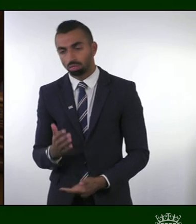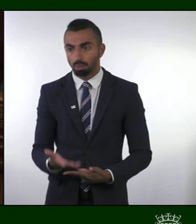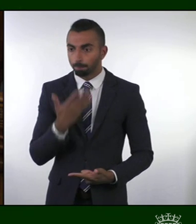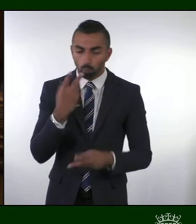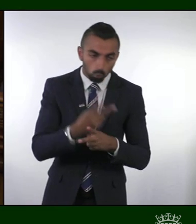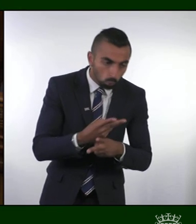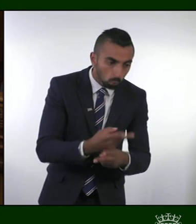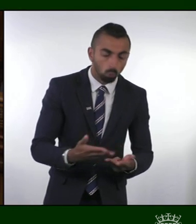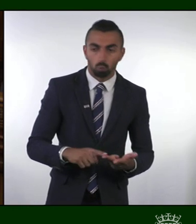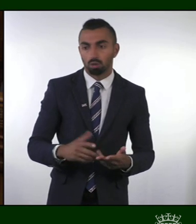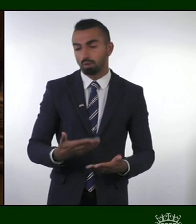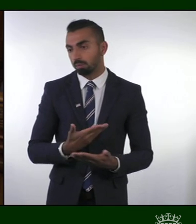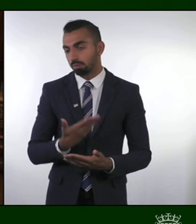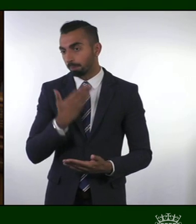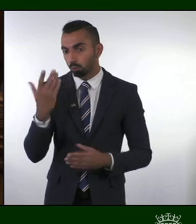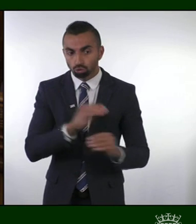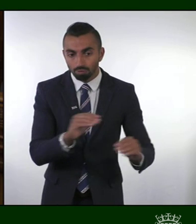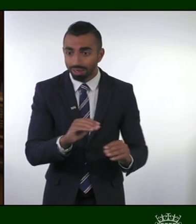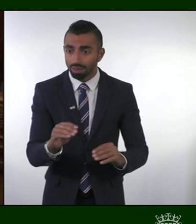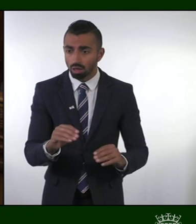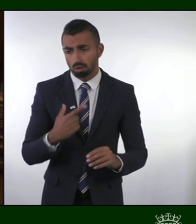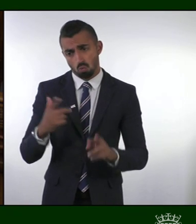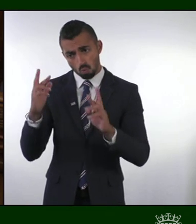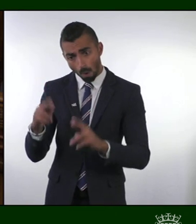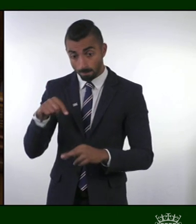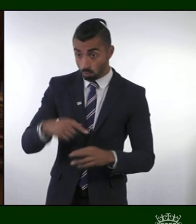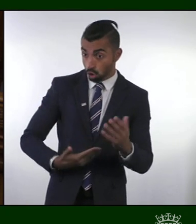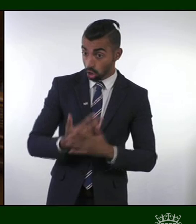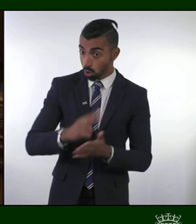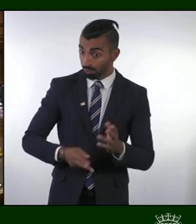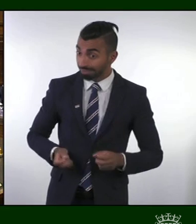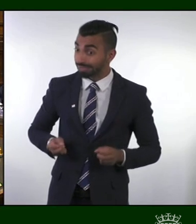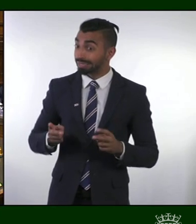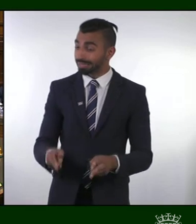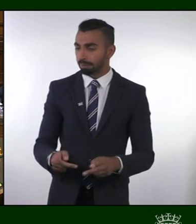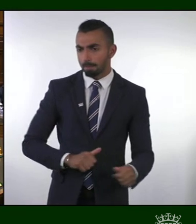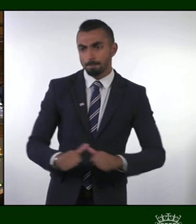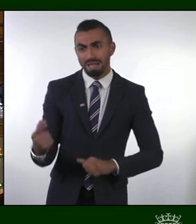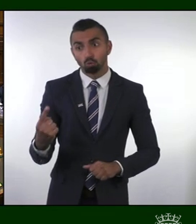Make this scheme, the kick-start scheme, the best employment support scheme we have ever seen.